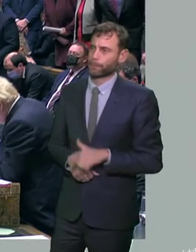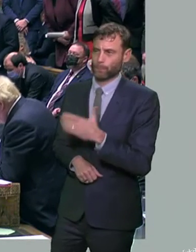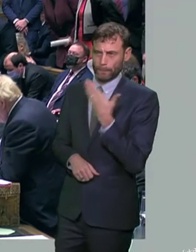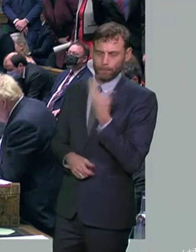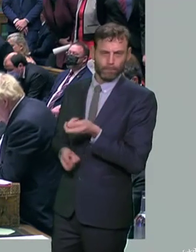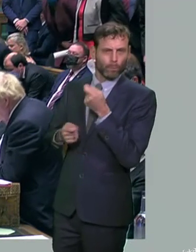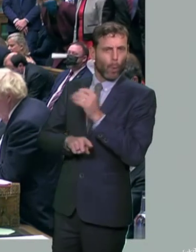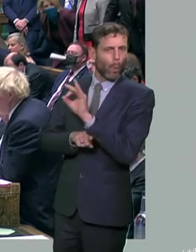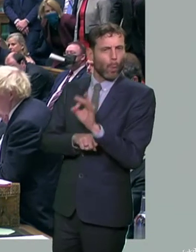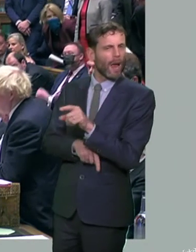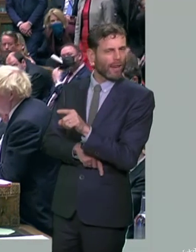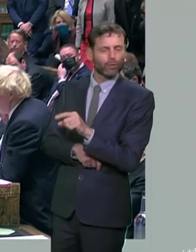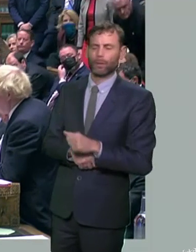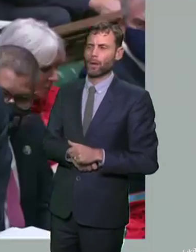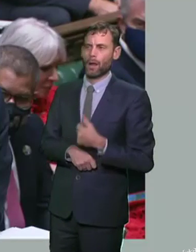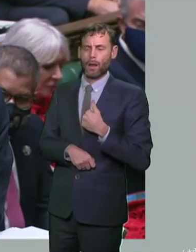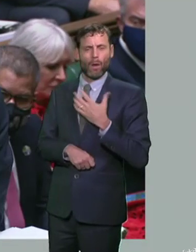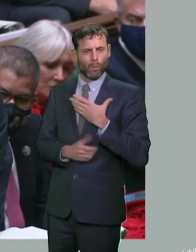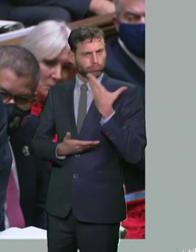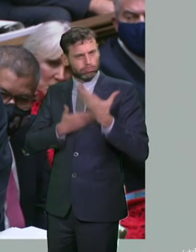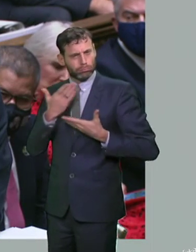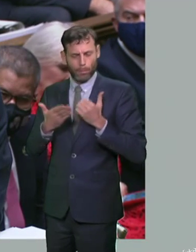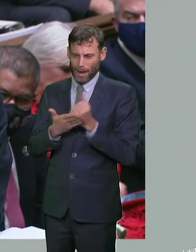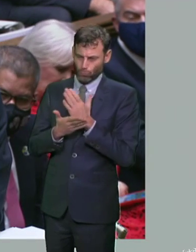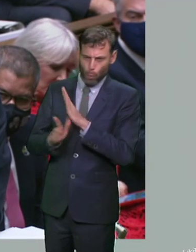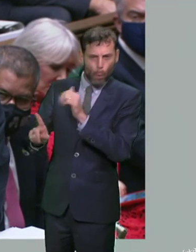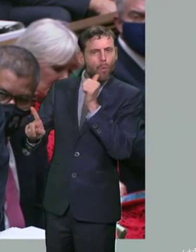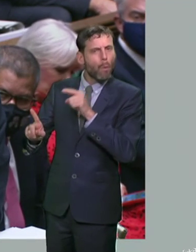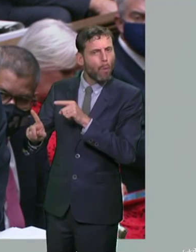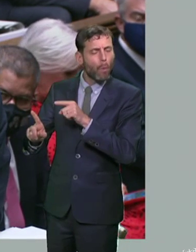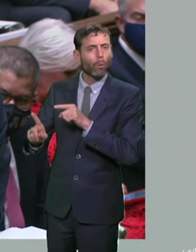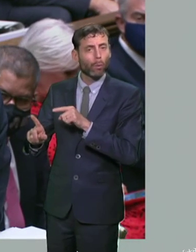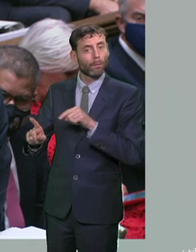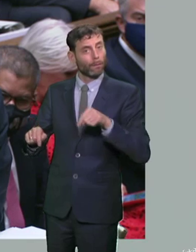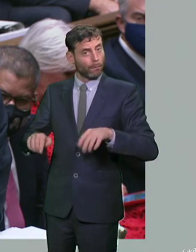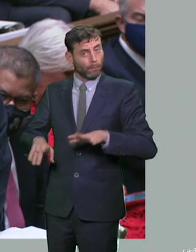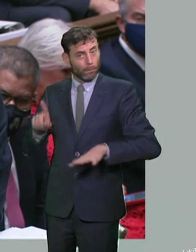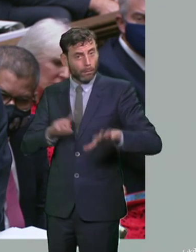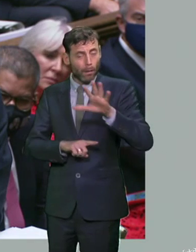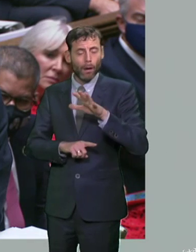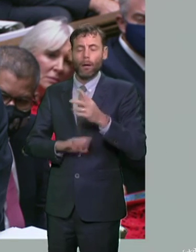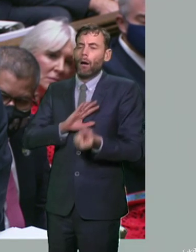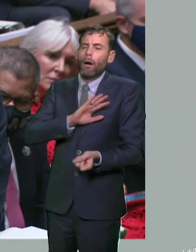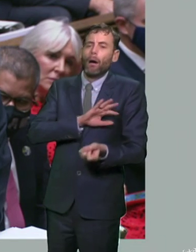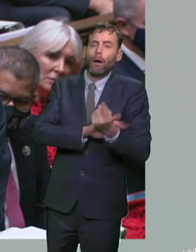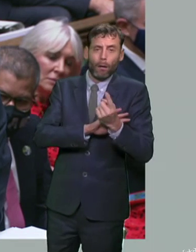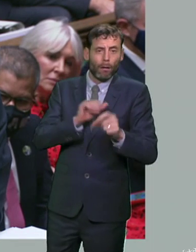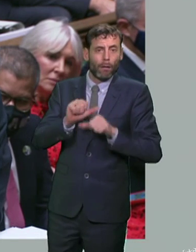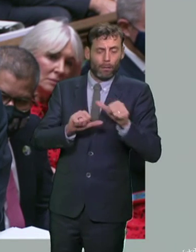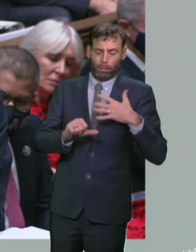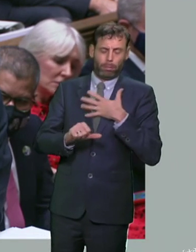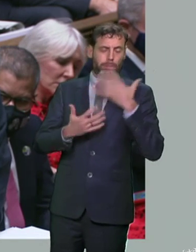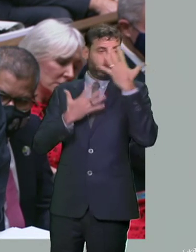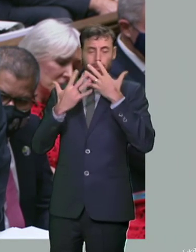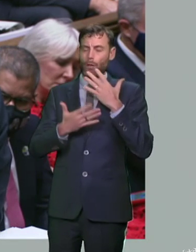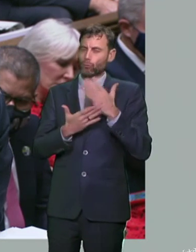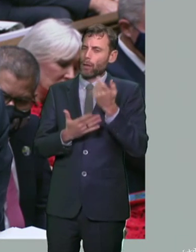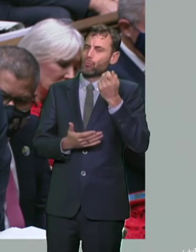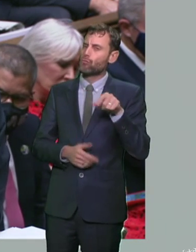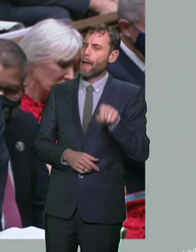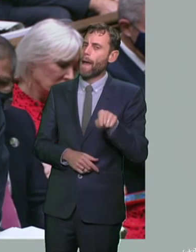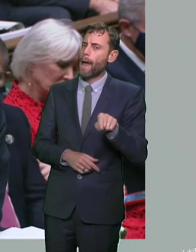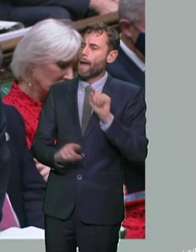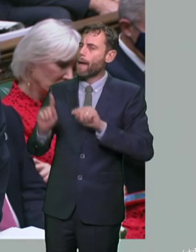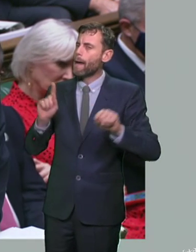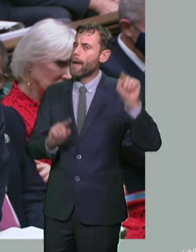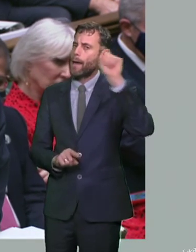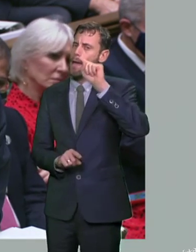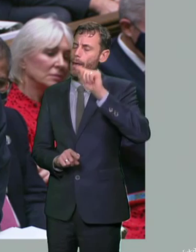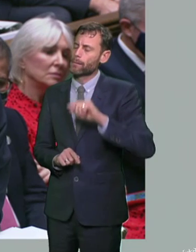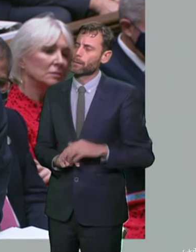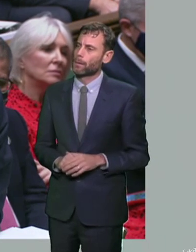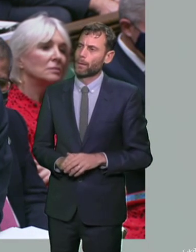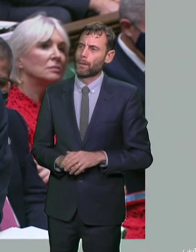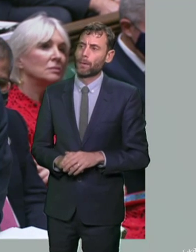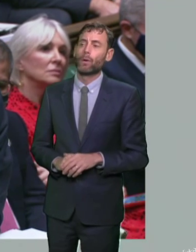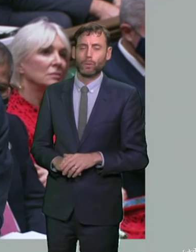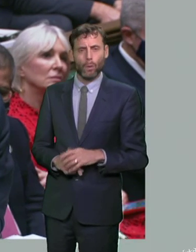I want to reassure my honourable Friend, and indeed the House and the country, that cases such as the very sad one that he raises are extremely rare.